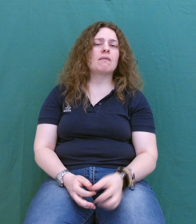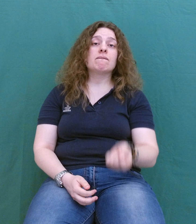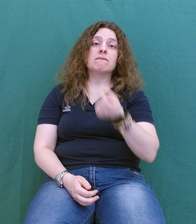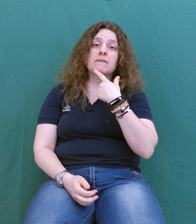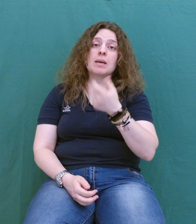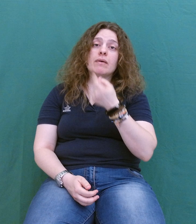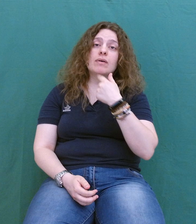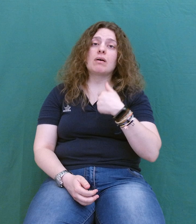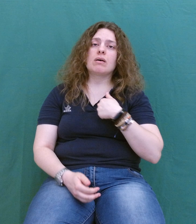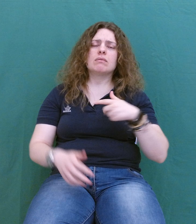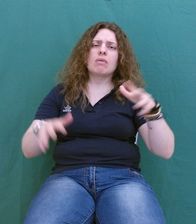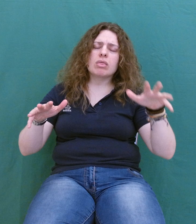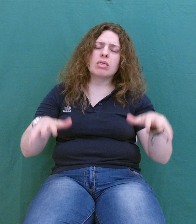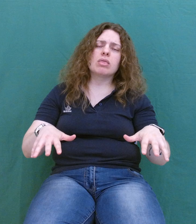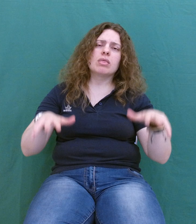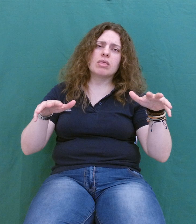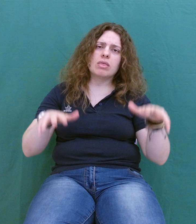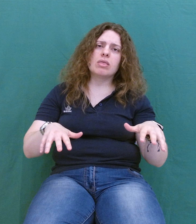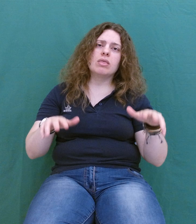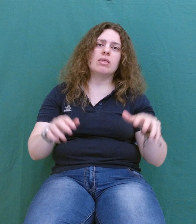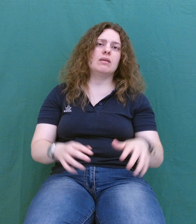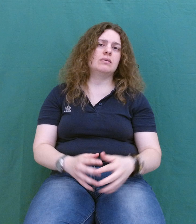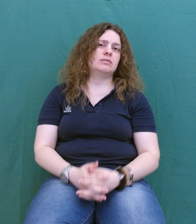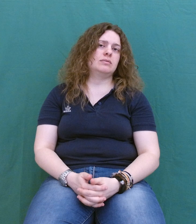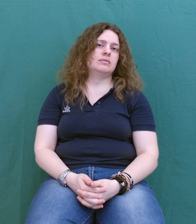ΦΑΡΜΑΚΑ ΕΓΩ ΥΠΝΟΒΑΤΗΣ?